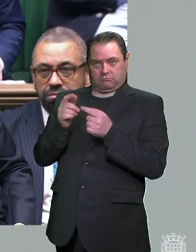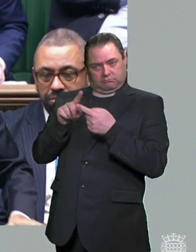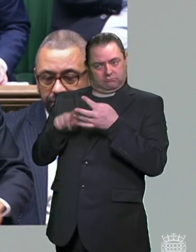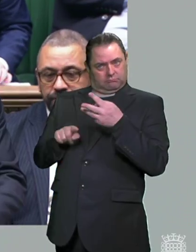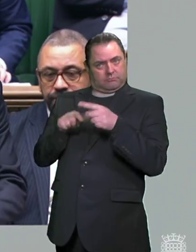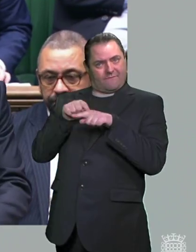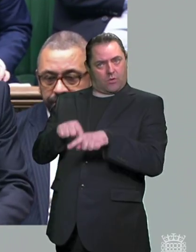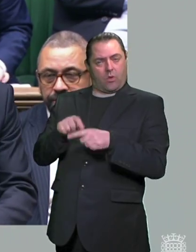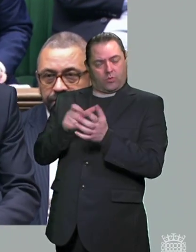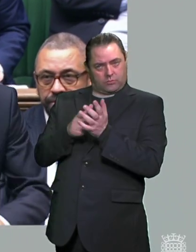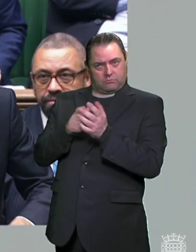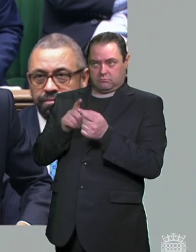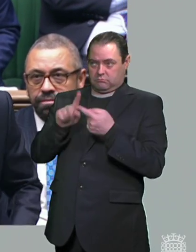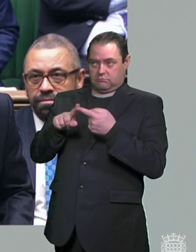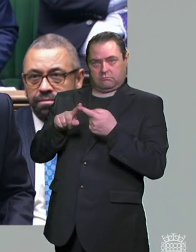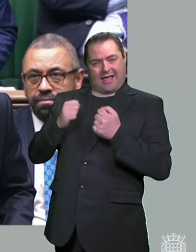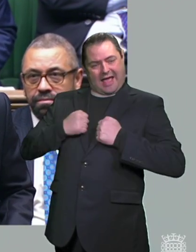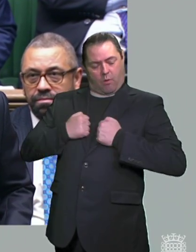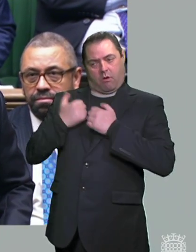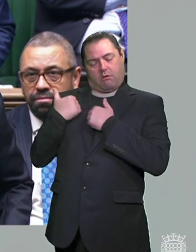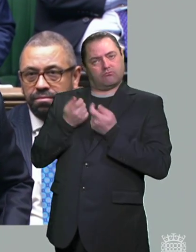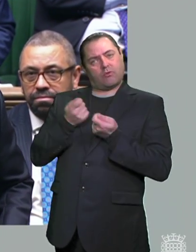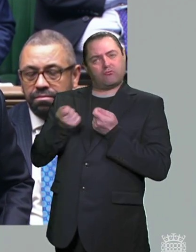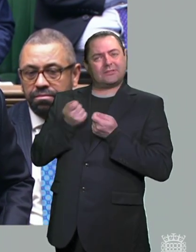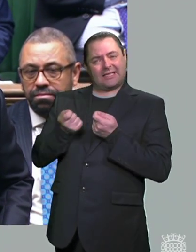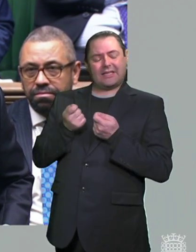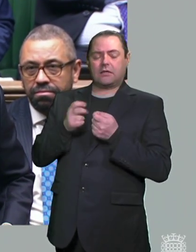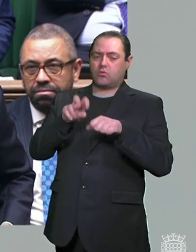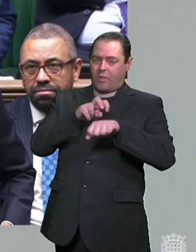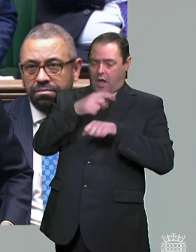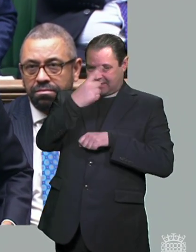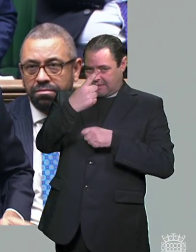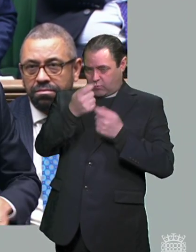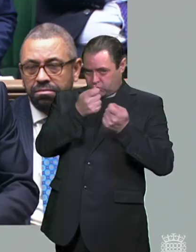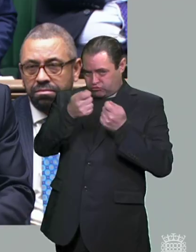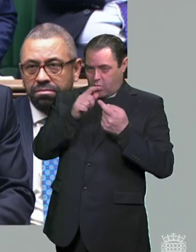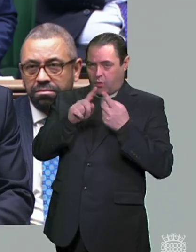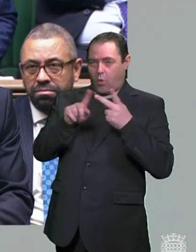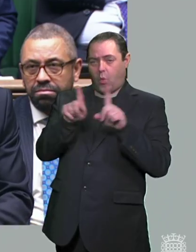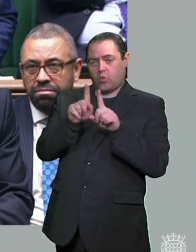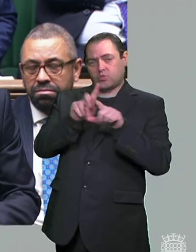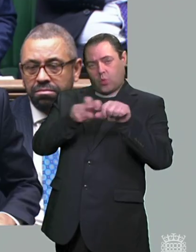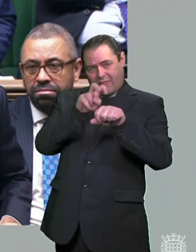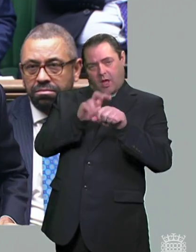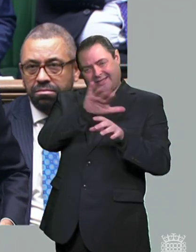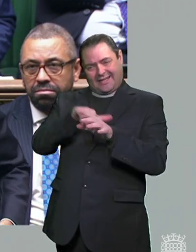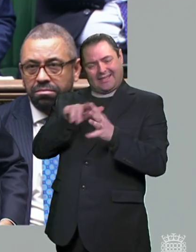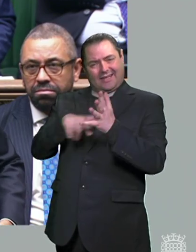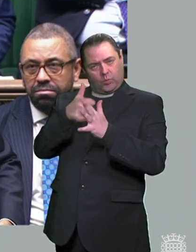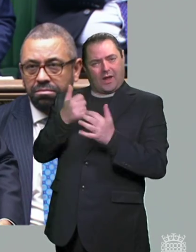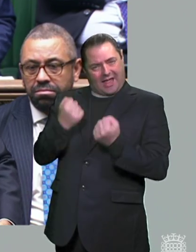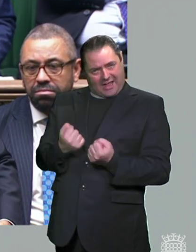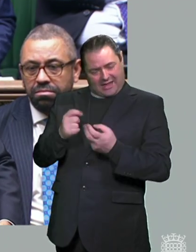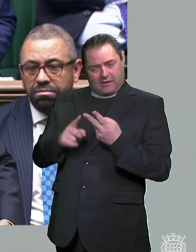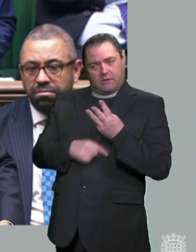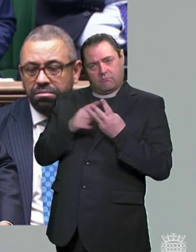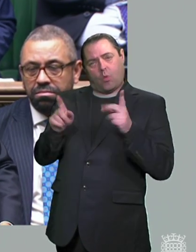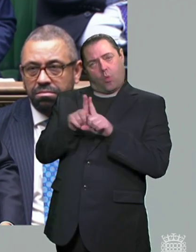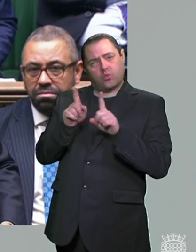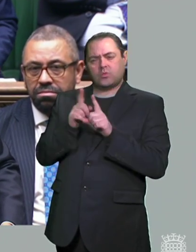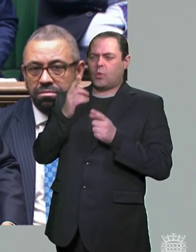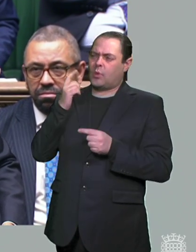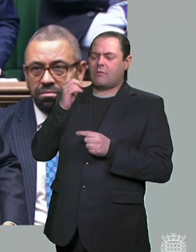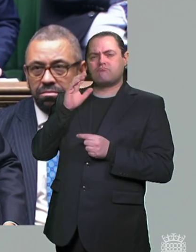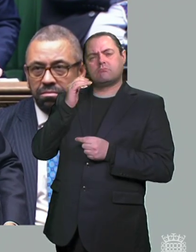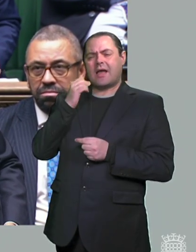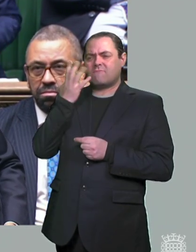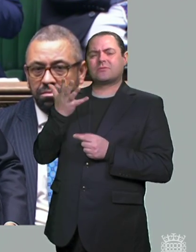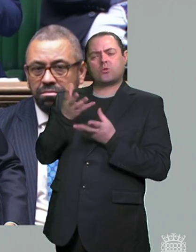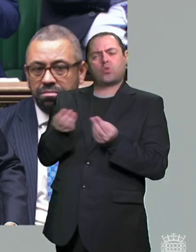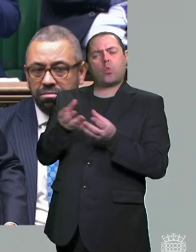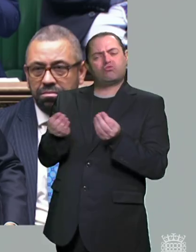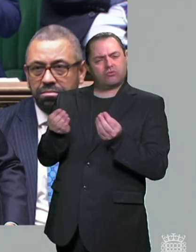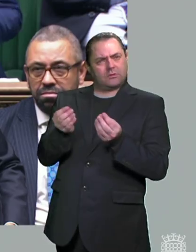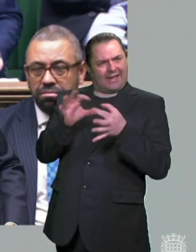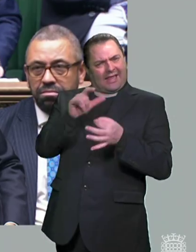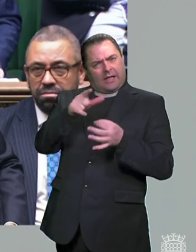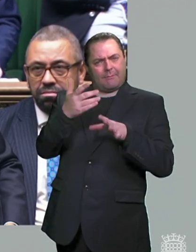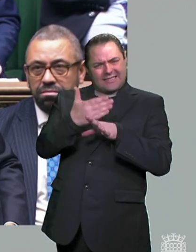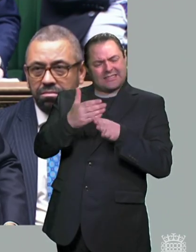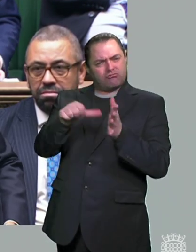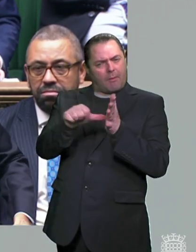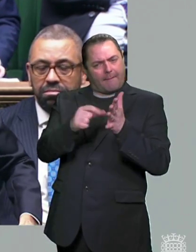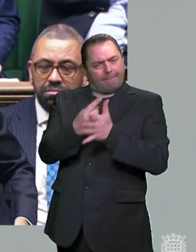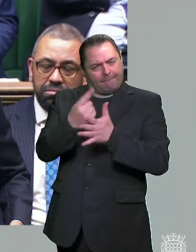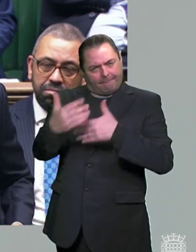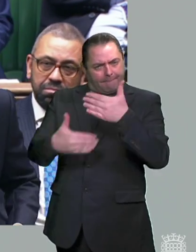It needs to ensure sovereignty for Northern Ireland, it needs to safeguard Northern Ireland’s place in our Union, and it needs to find practical solutions to the problems faced by people and businesses.